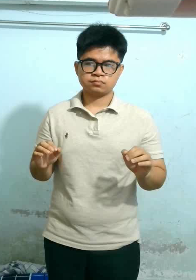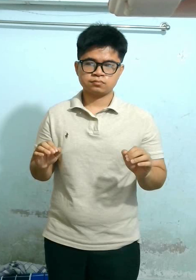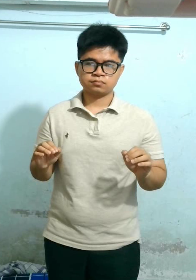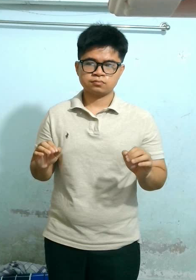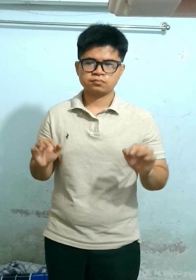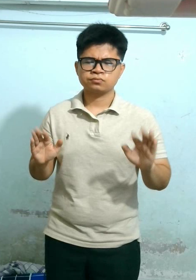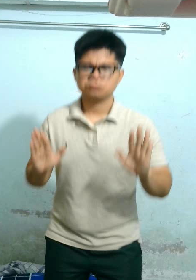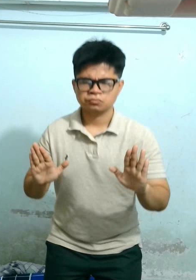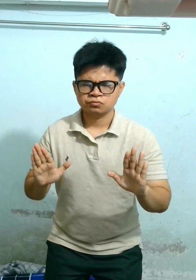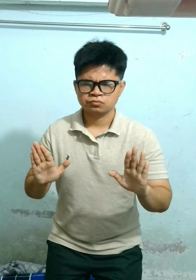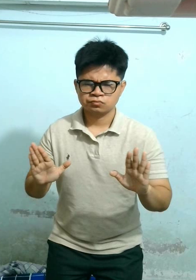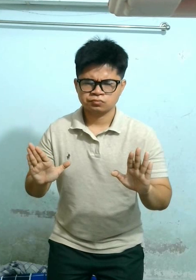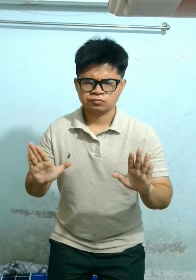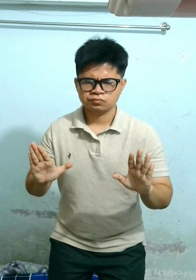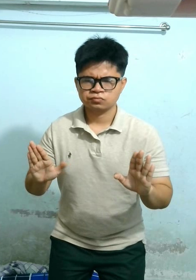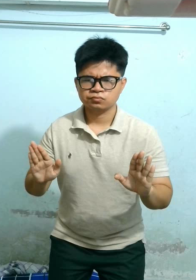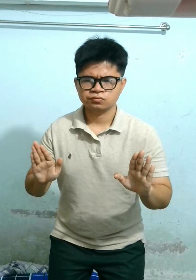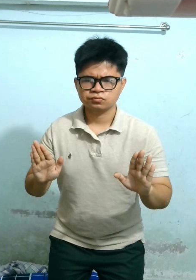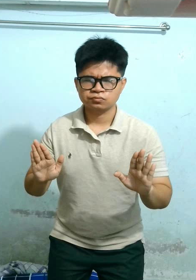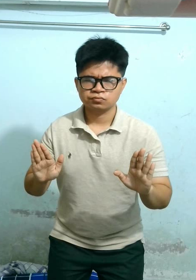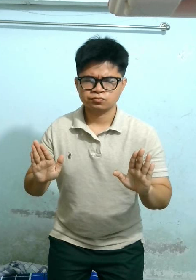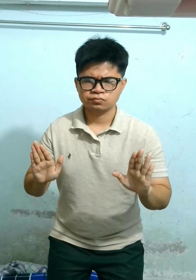dung lai